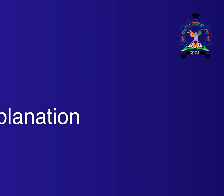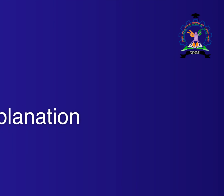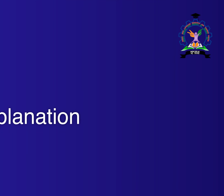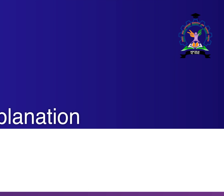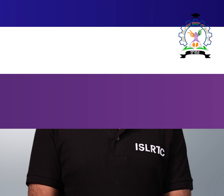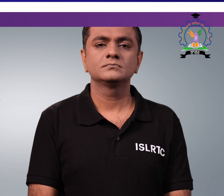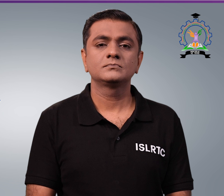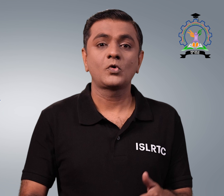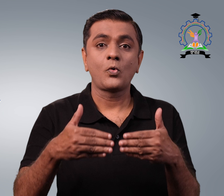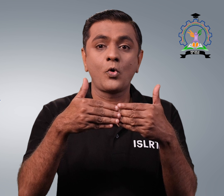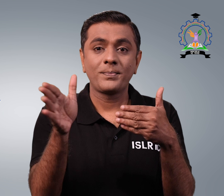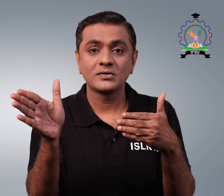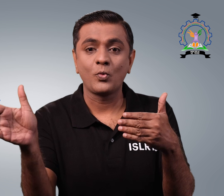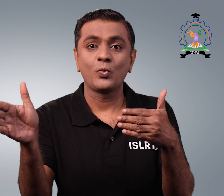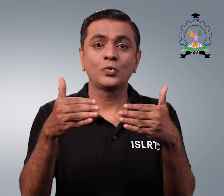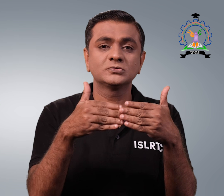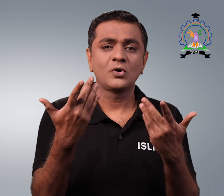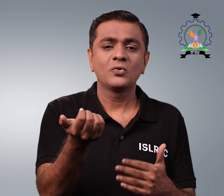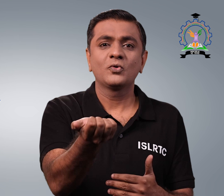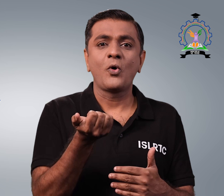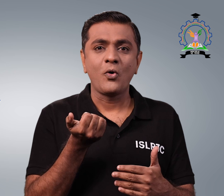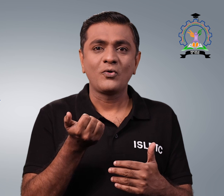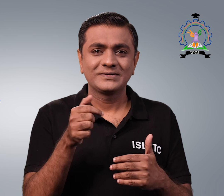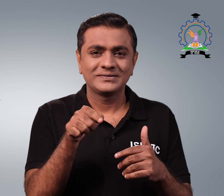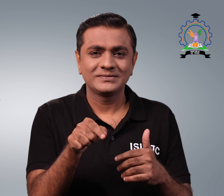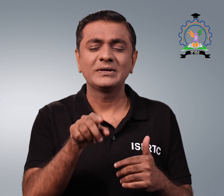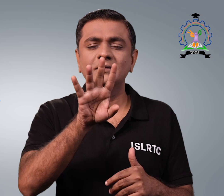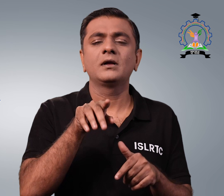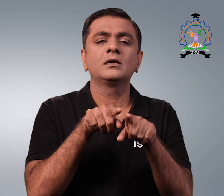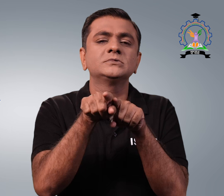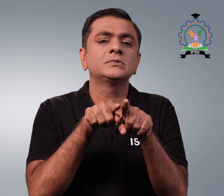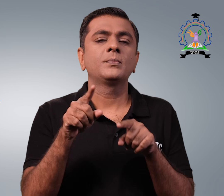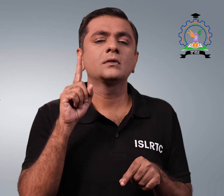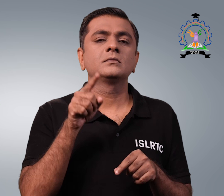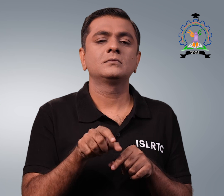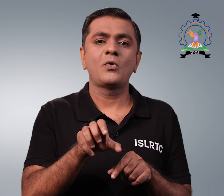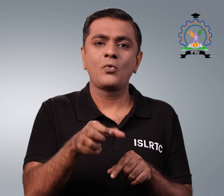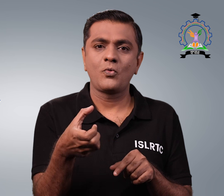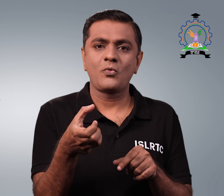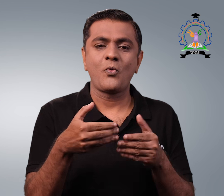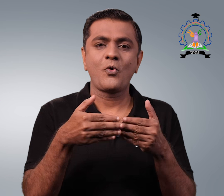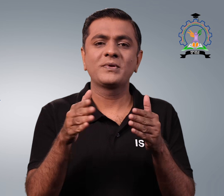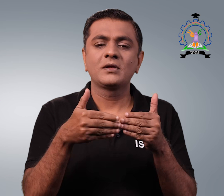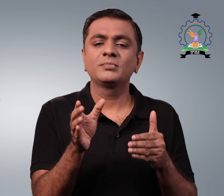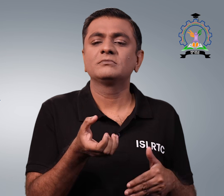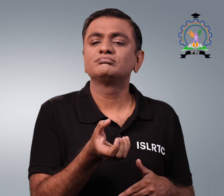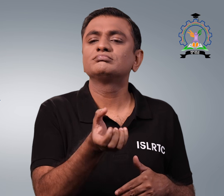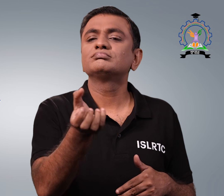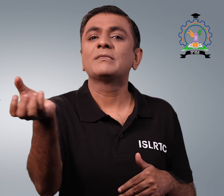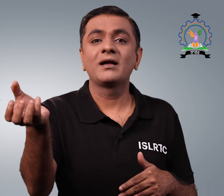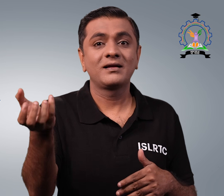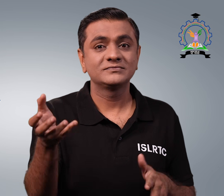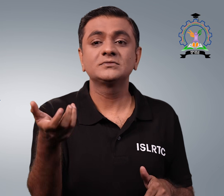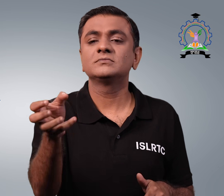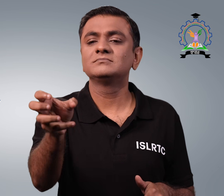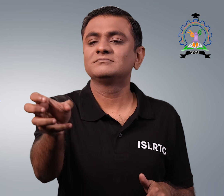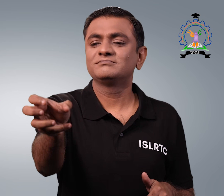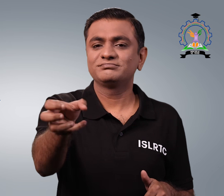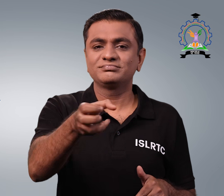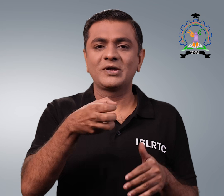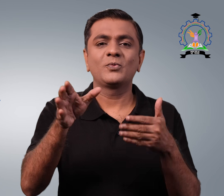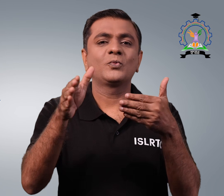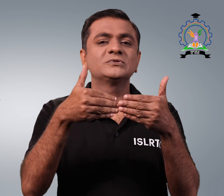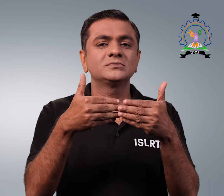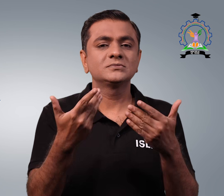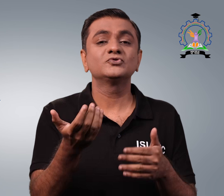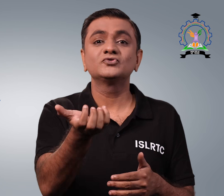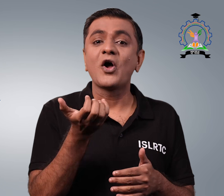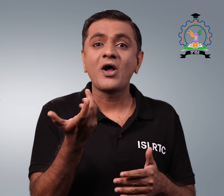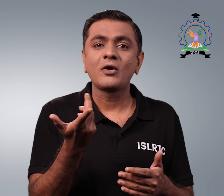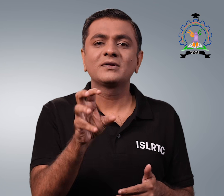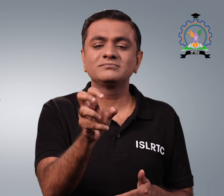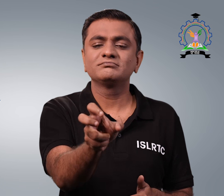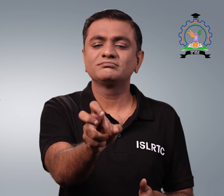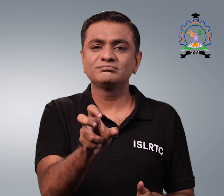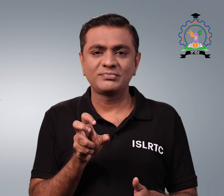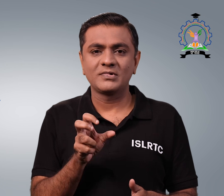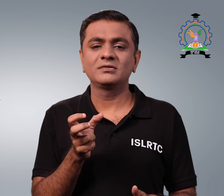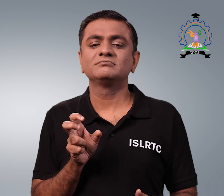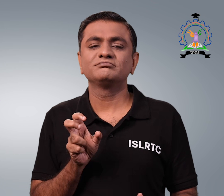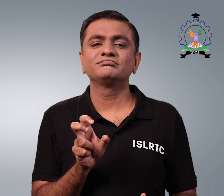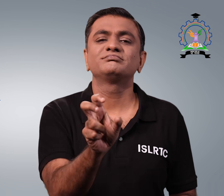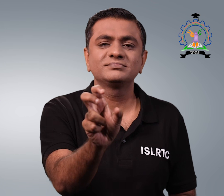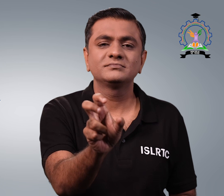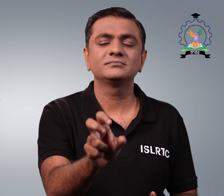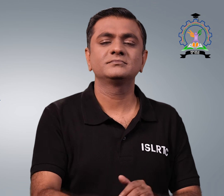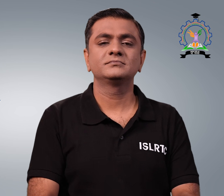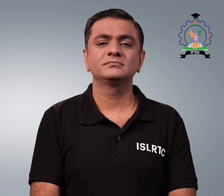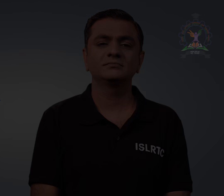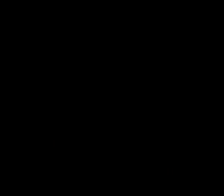It is a small, round handle used to open or close doors and drawers. For example, you turn the knob in a prticular direction to open and close the door. Similarly you turn the knob to open or close a drawer.